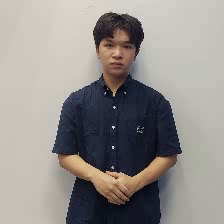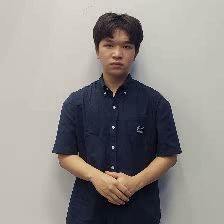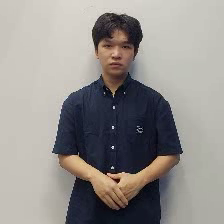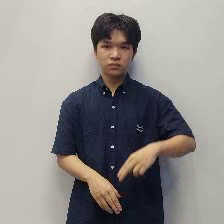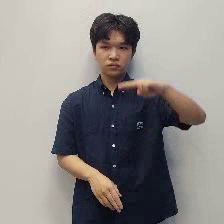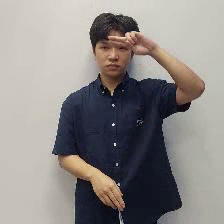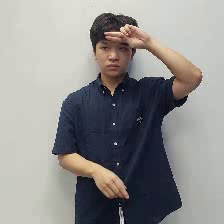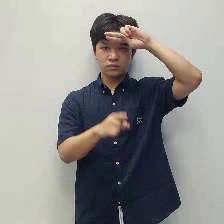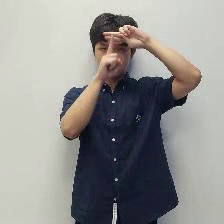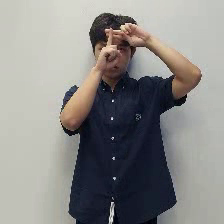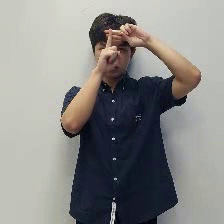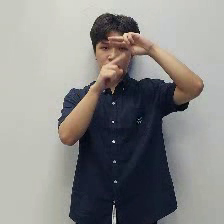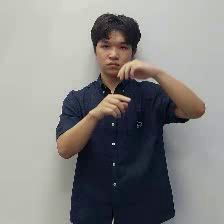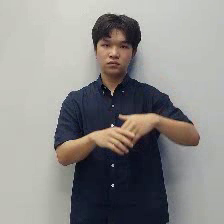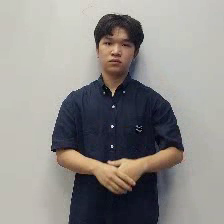Bệnh viện